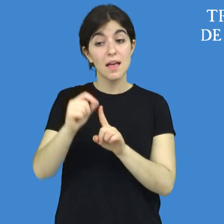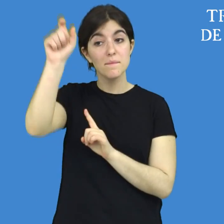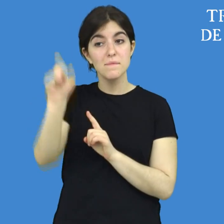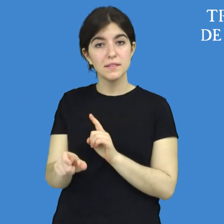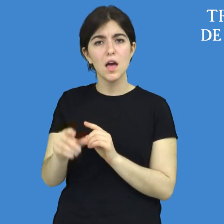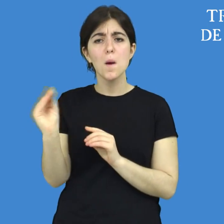persona